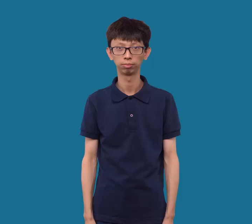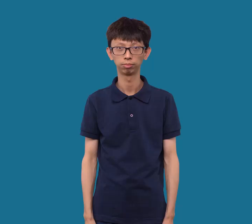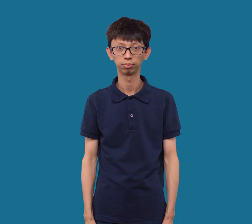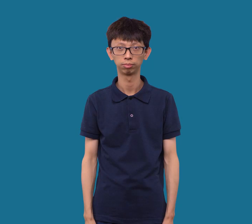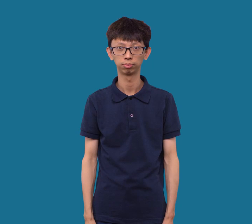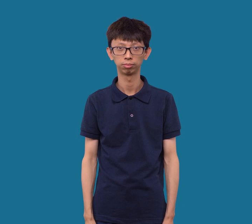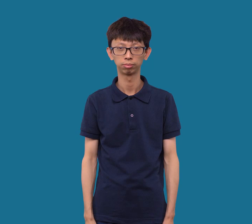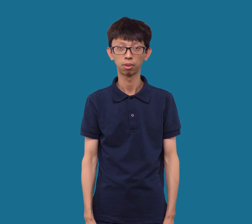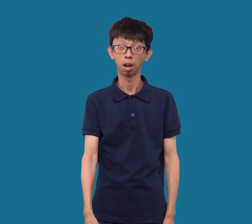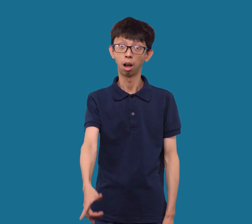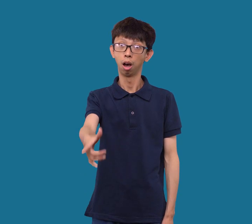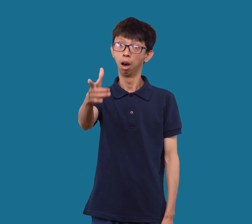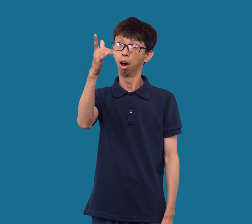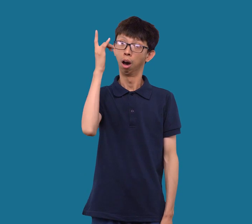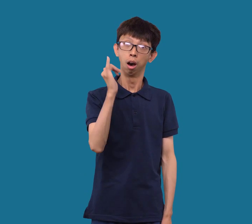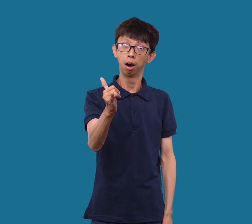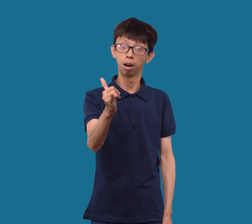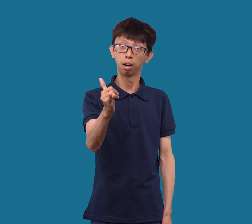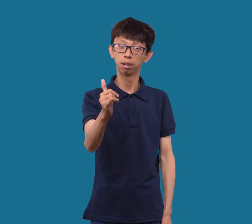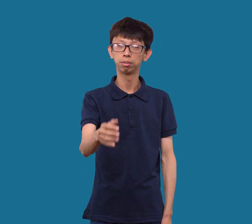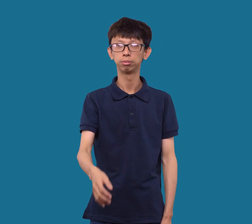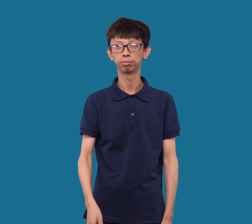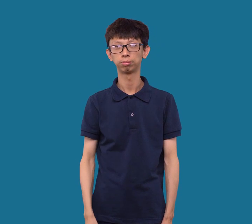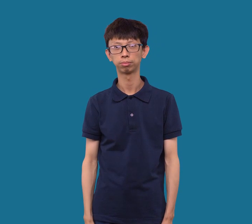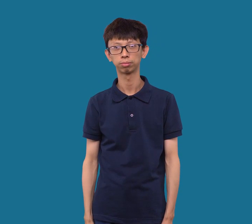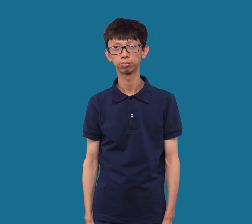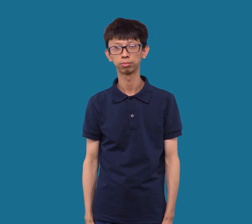kì lạ